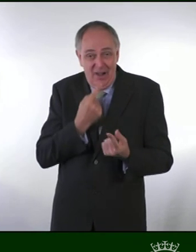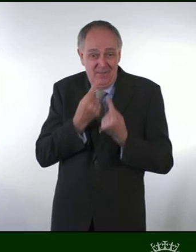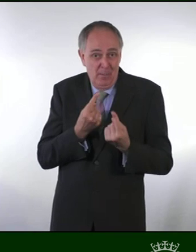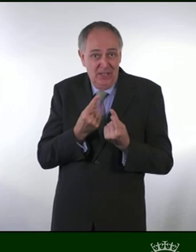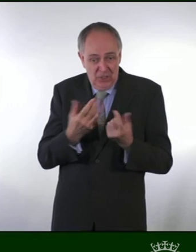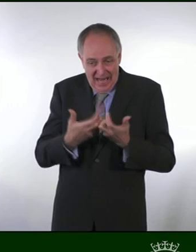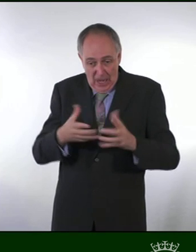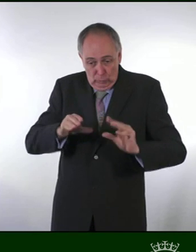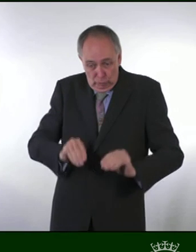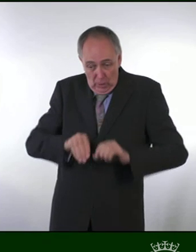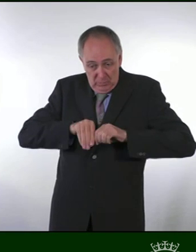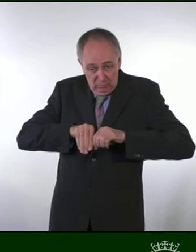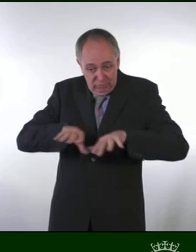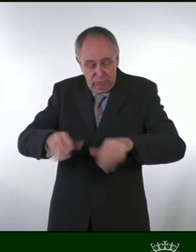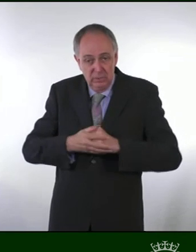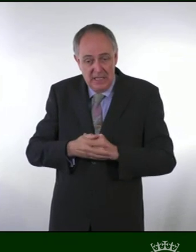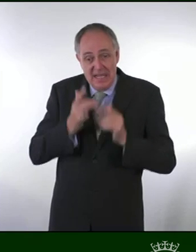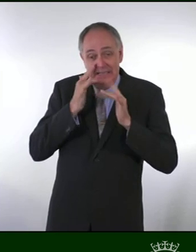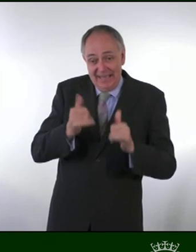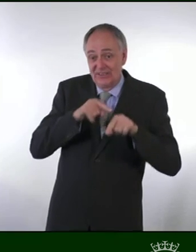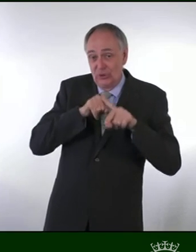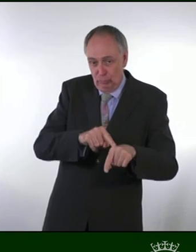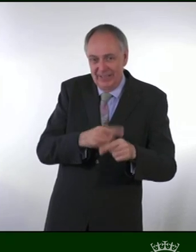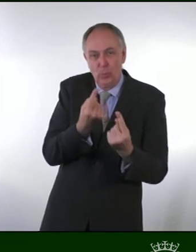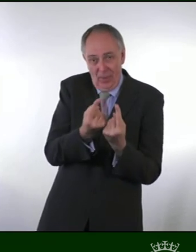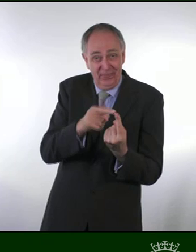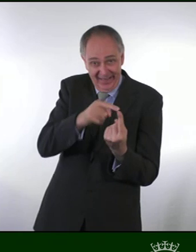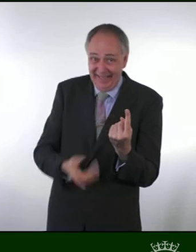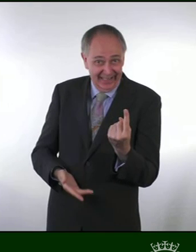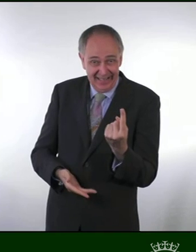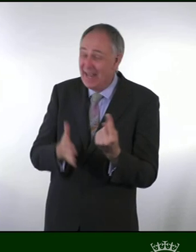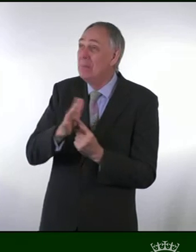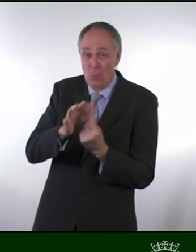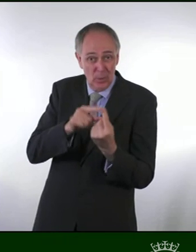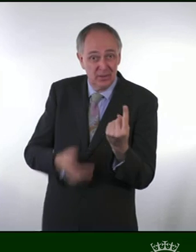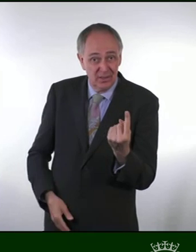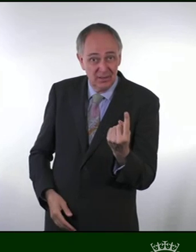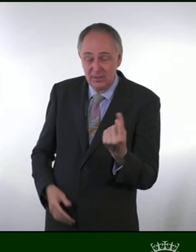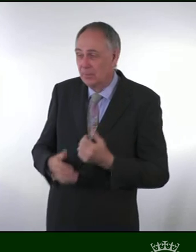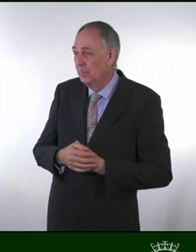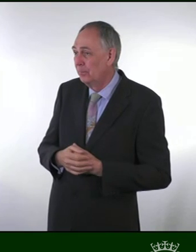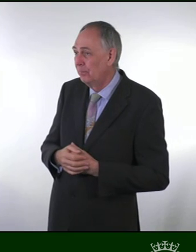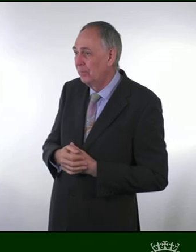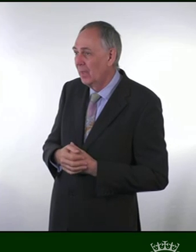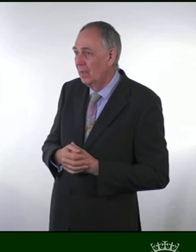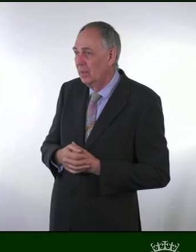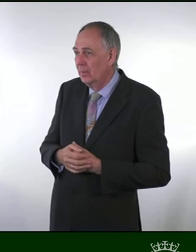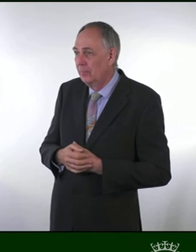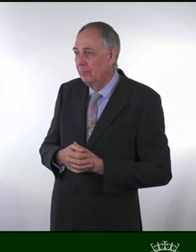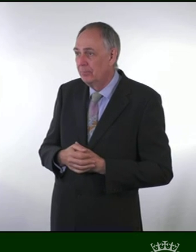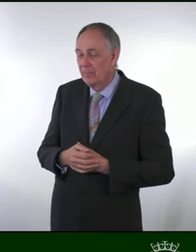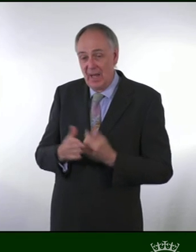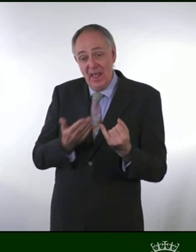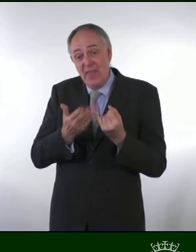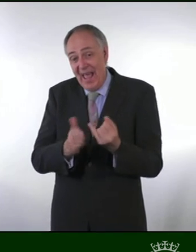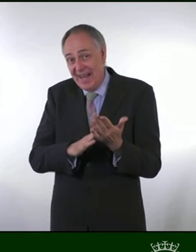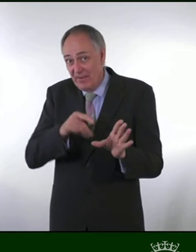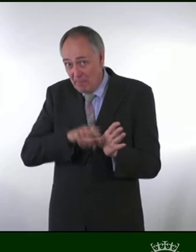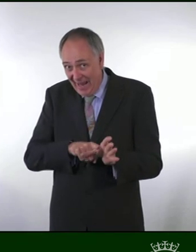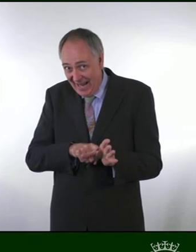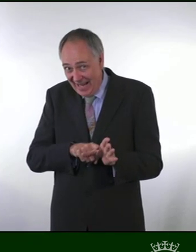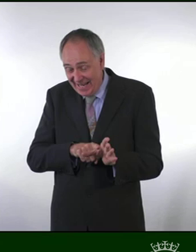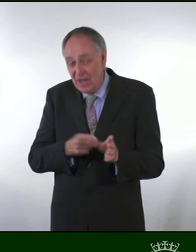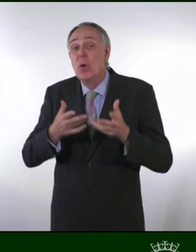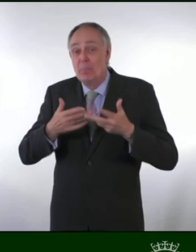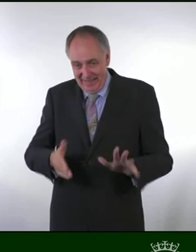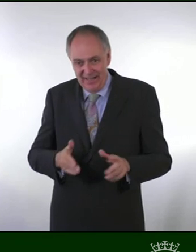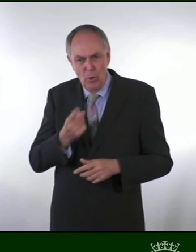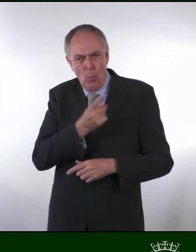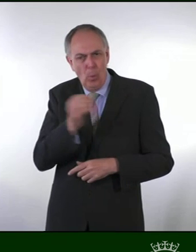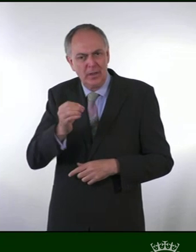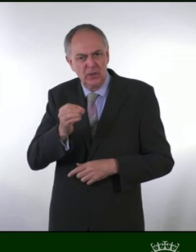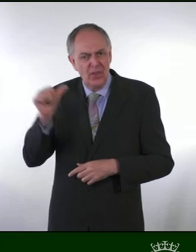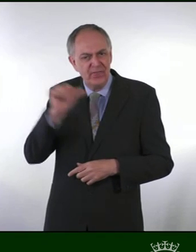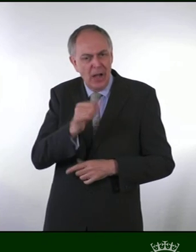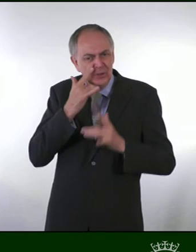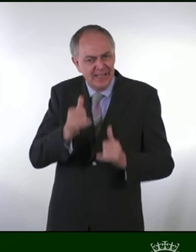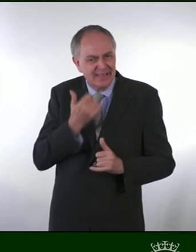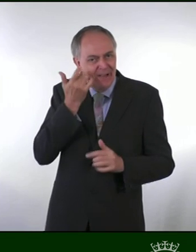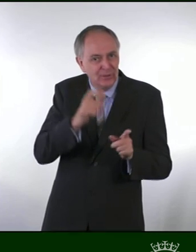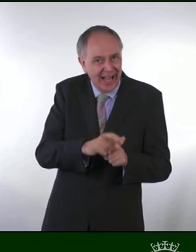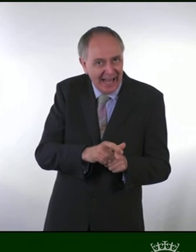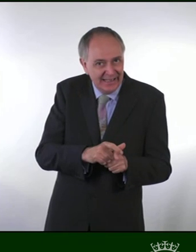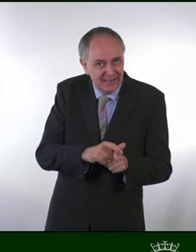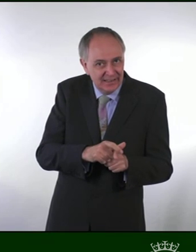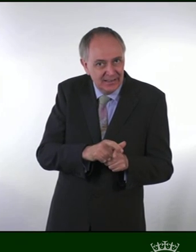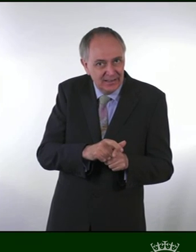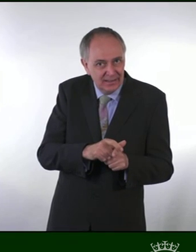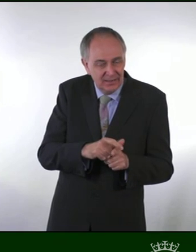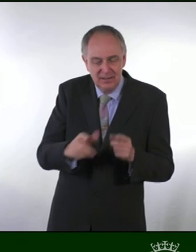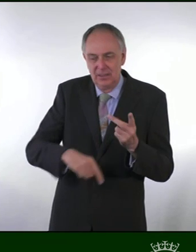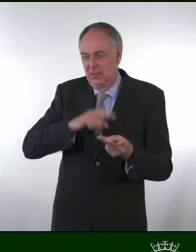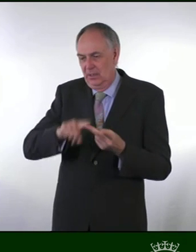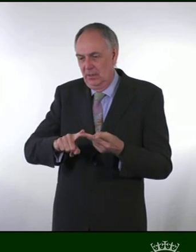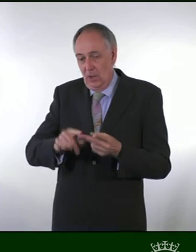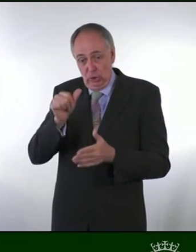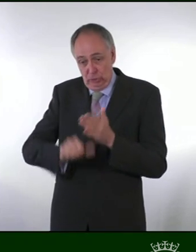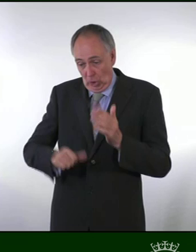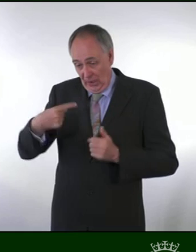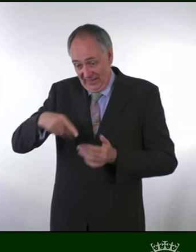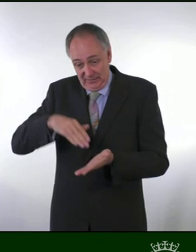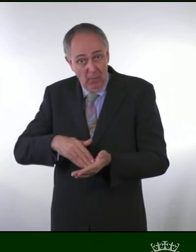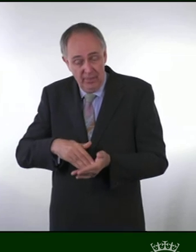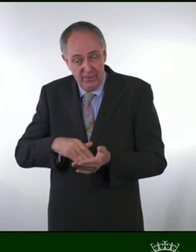Test and trace is a vital tool in our armoury, and, contrary to what he says, we did get up to 100,000 tests a day by the end of May and to 200,000 by the beginning of this month.